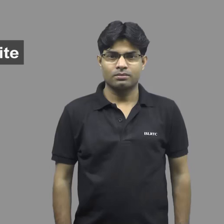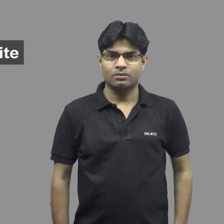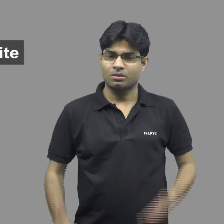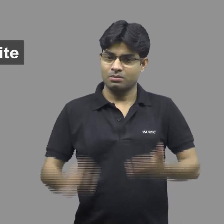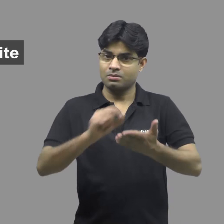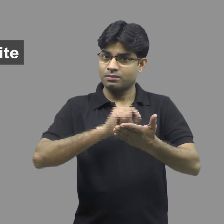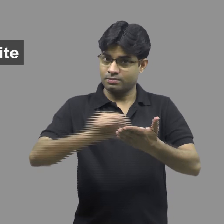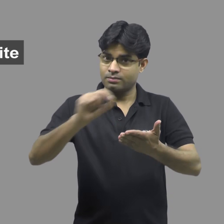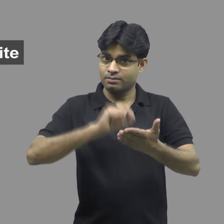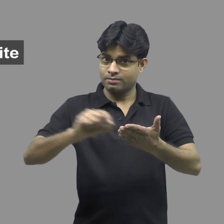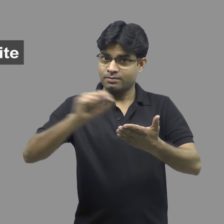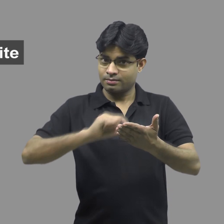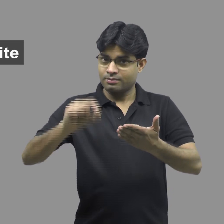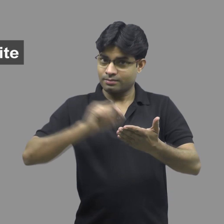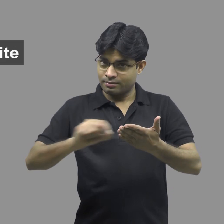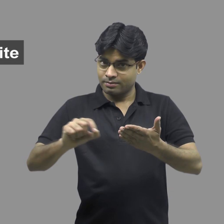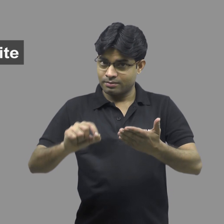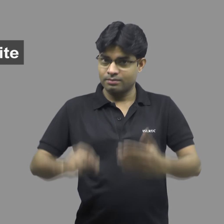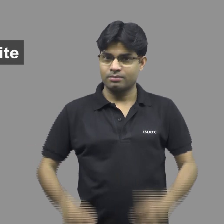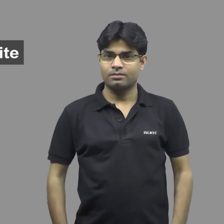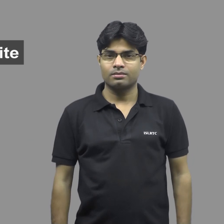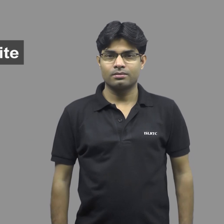Write